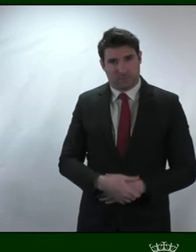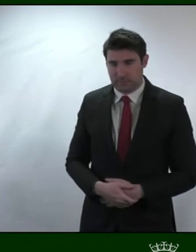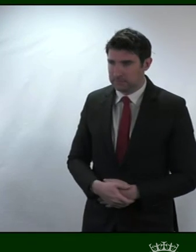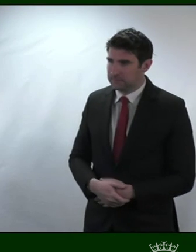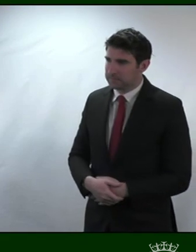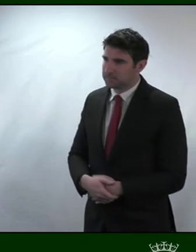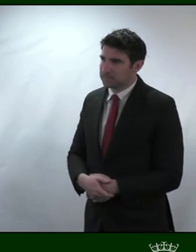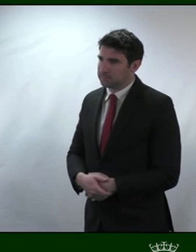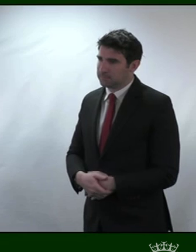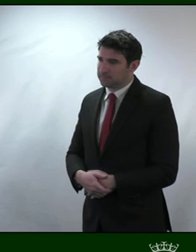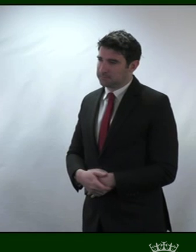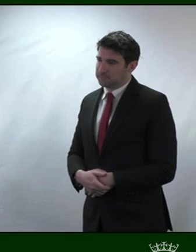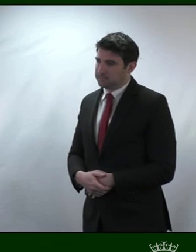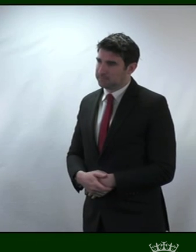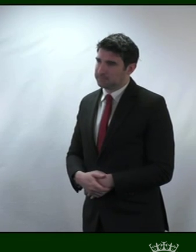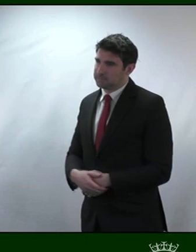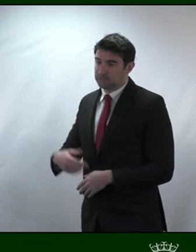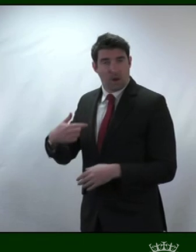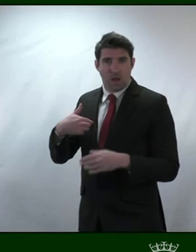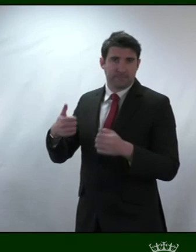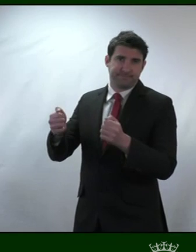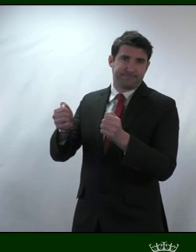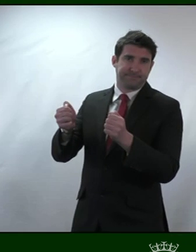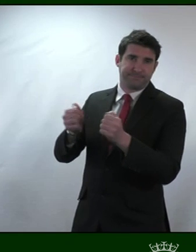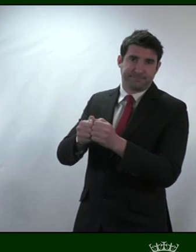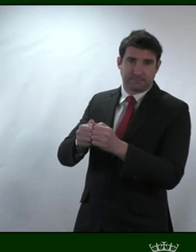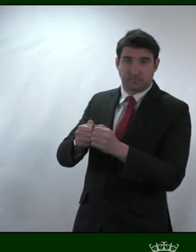Yes indeed. I know that my hon.